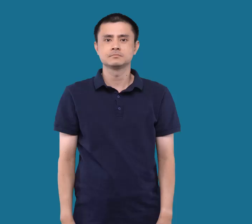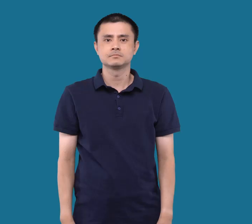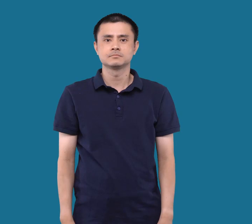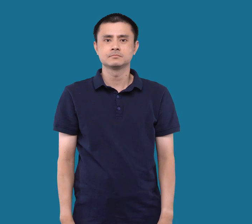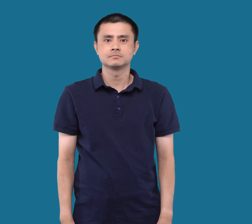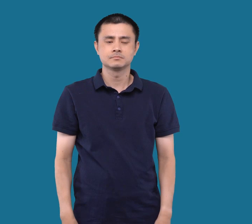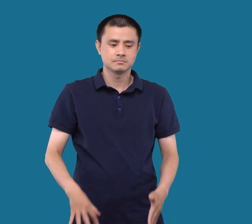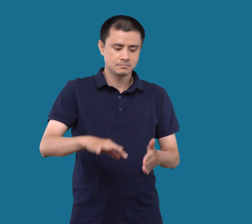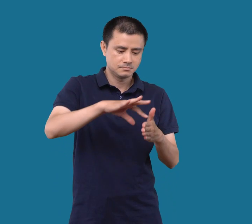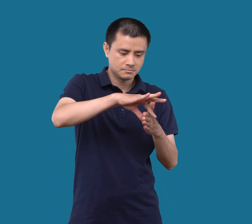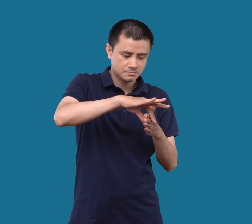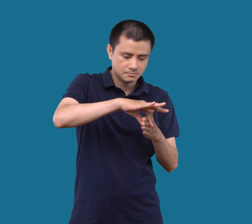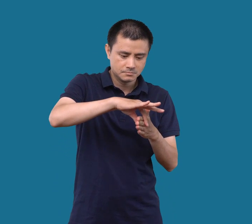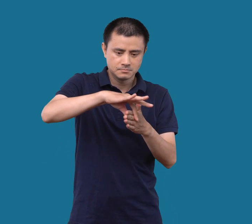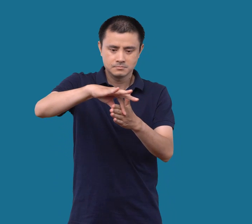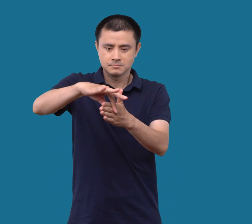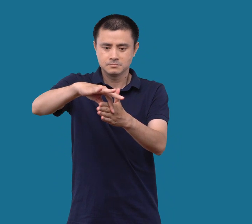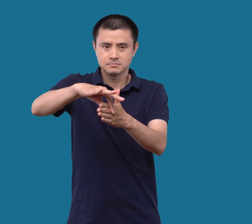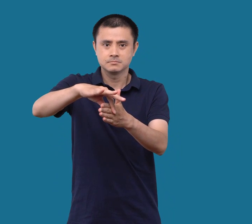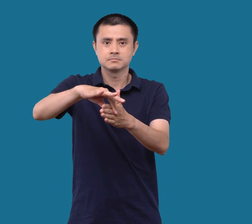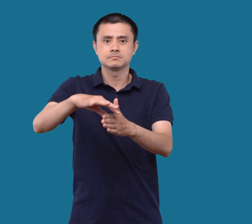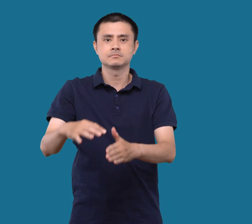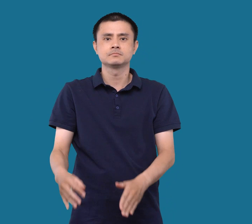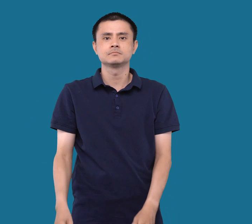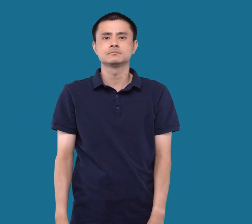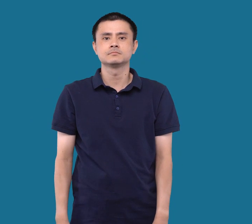chỉ dẫn